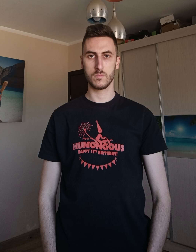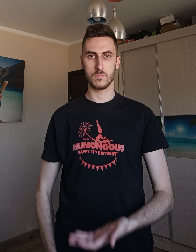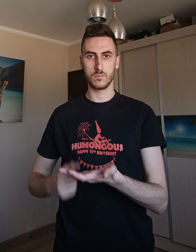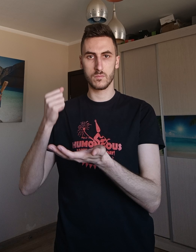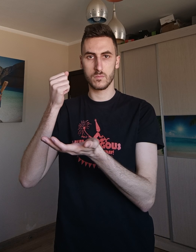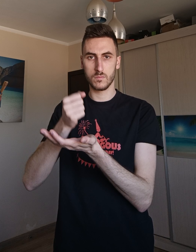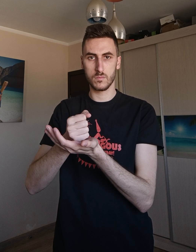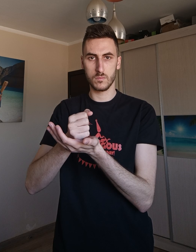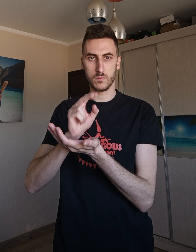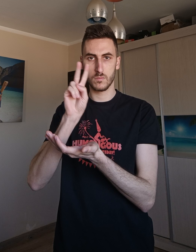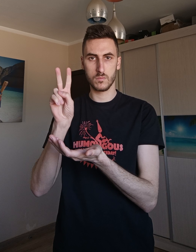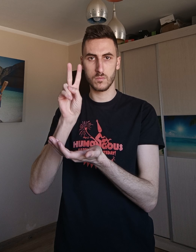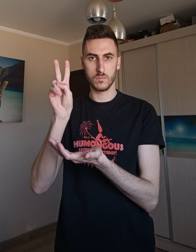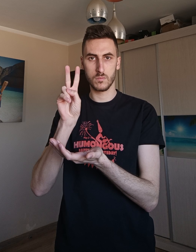תעודת זהות